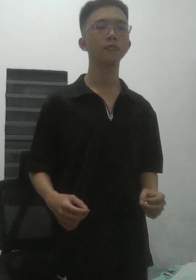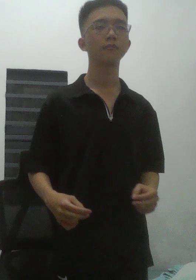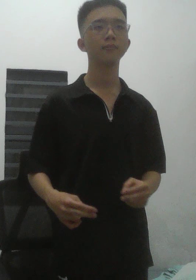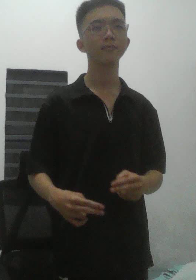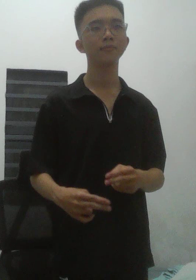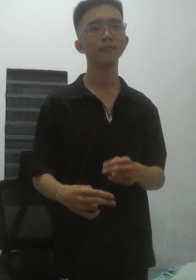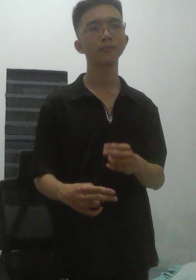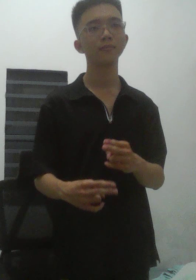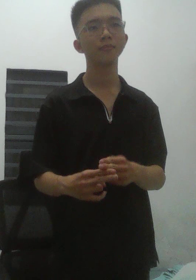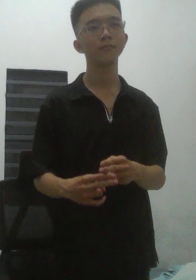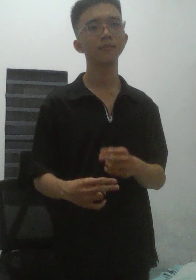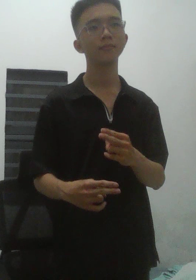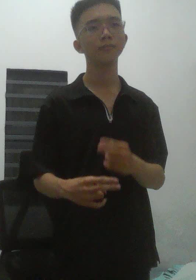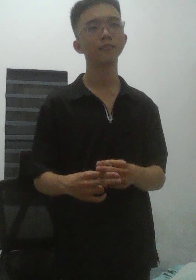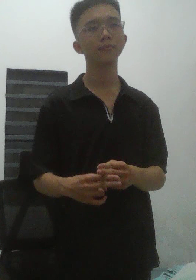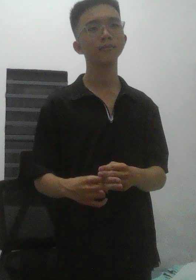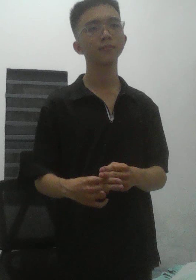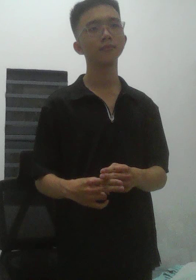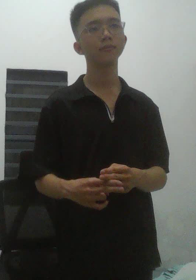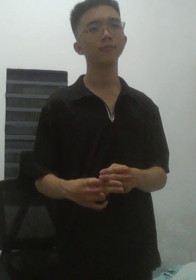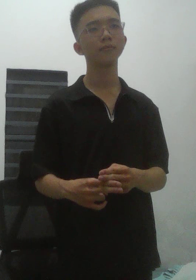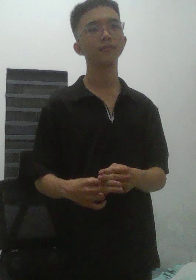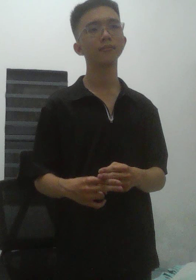ten